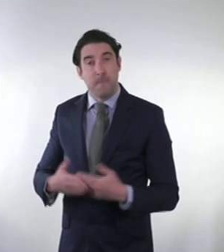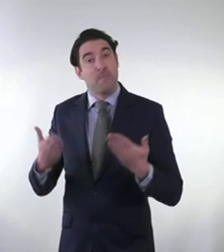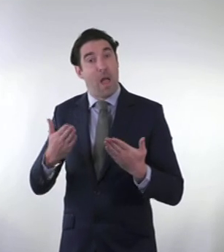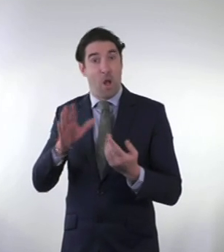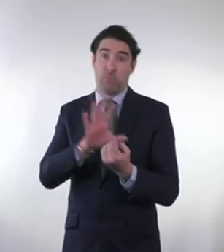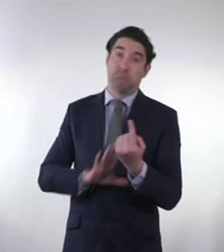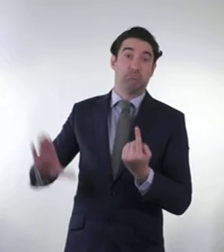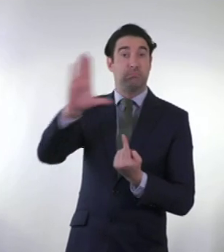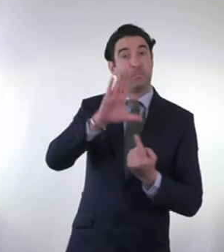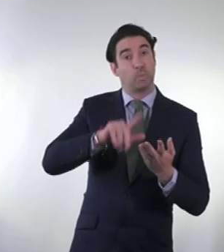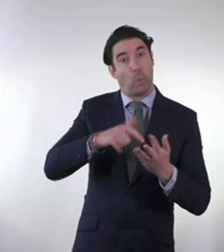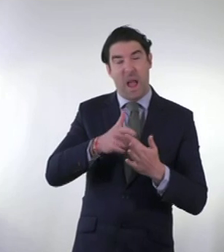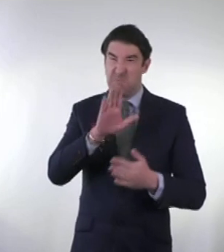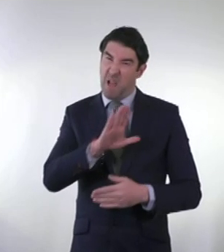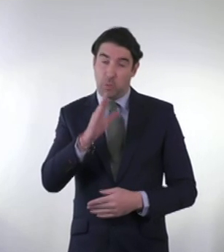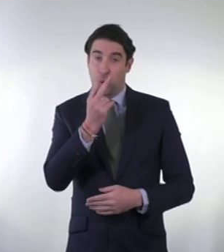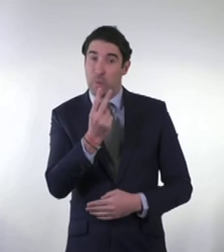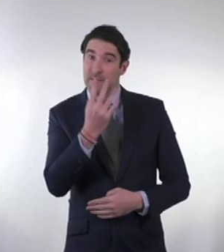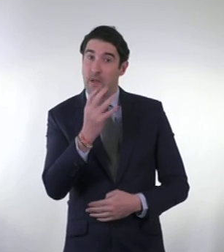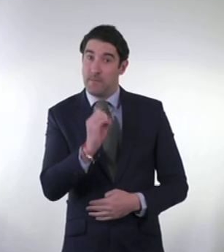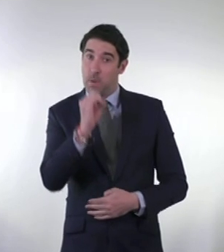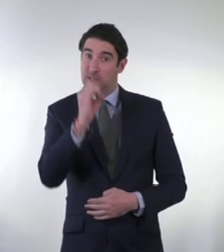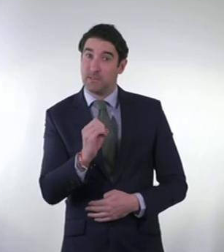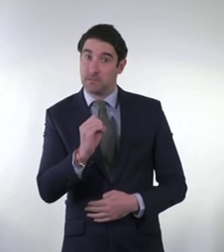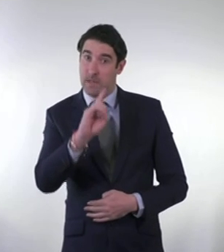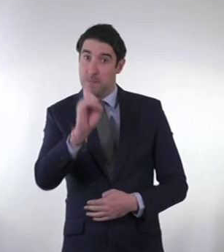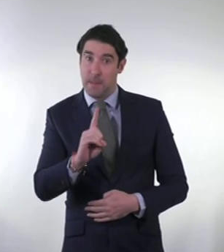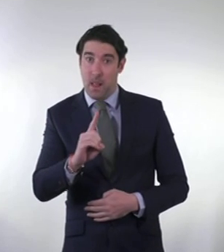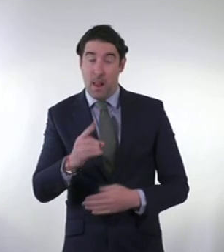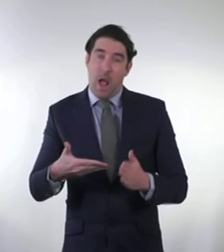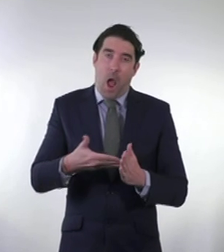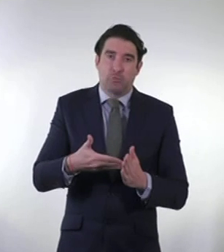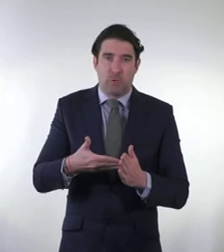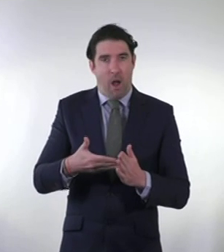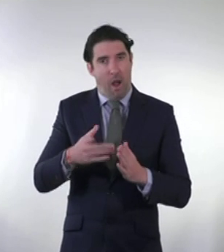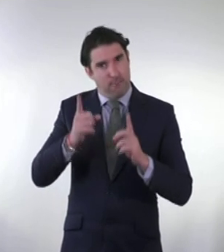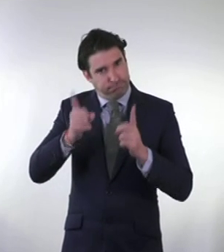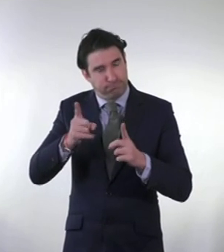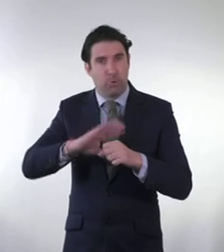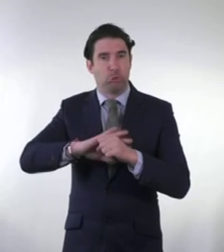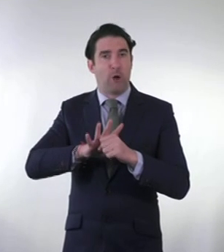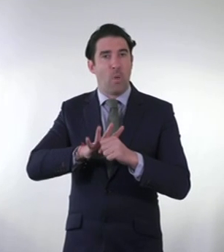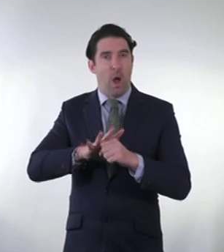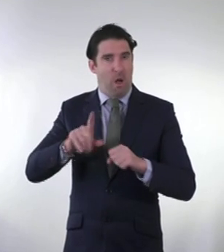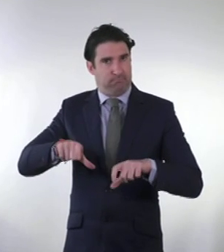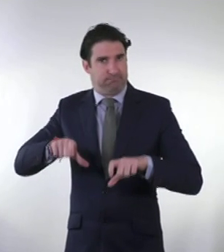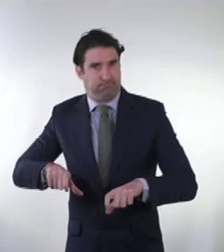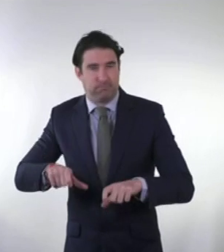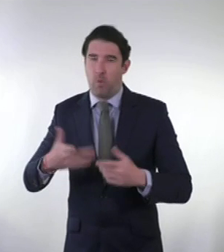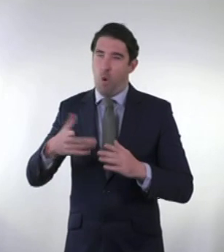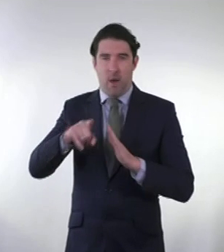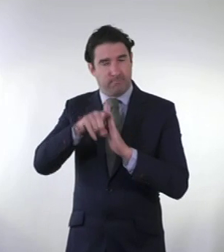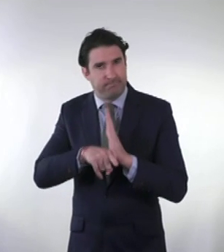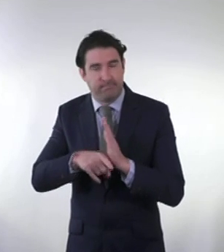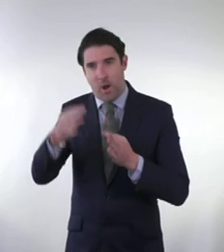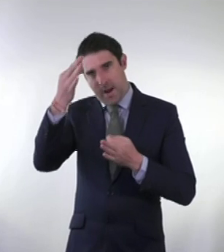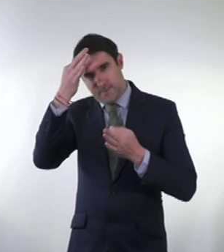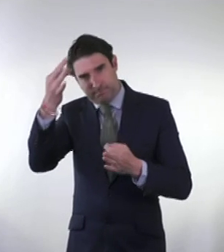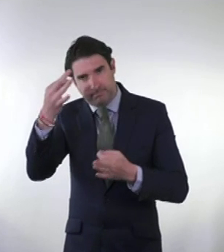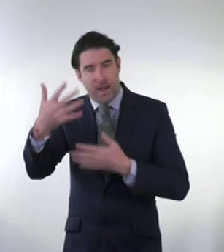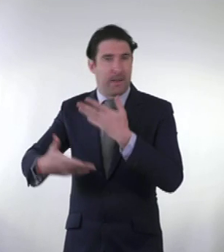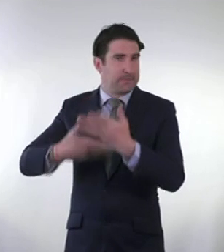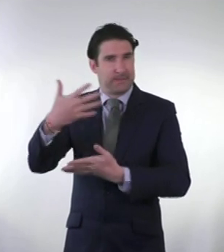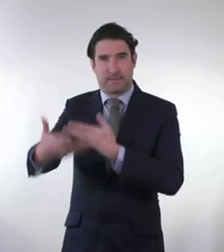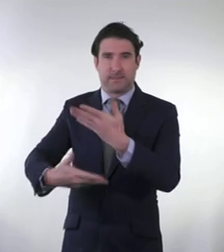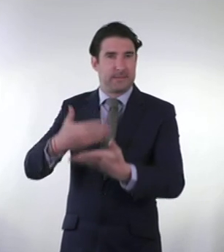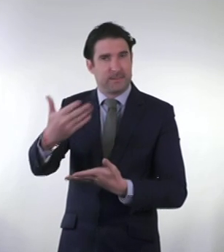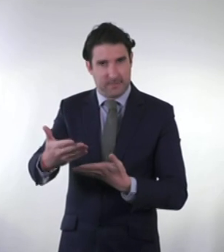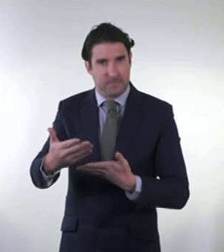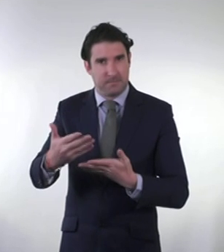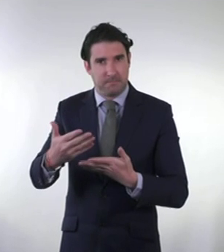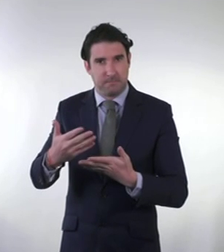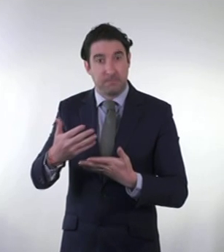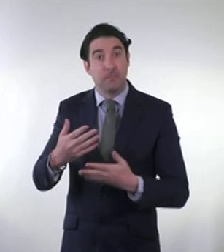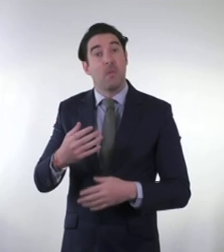In recent months, 48 areas in England have gone into local restrictions, but only one has ever come out and stayed out—Luton.